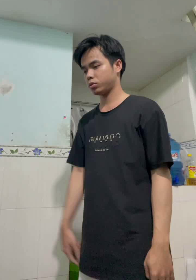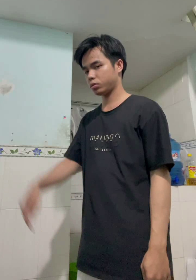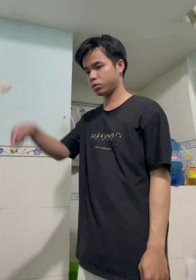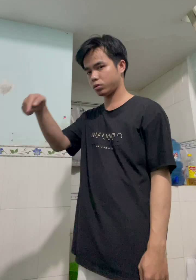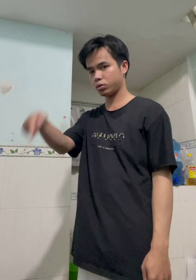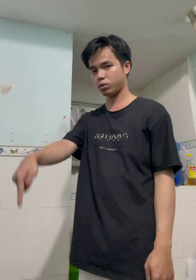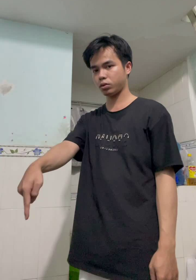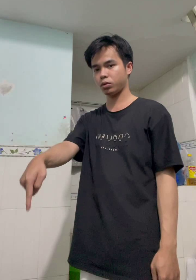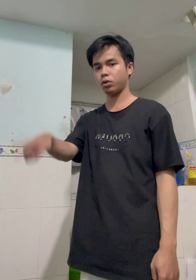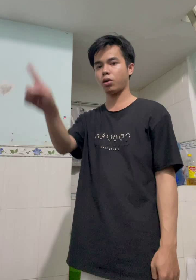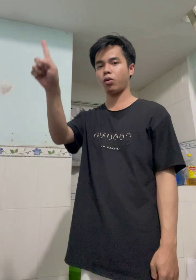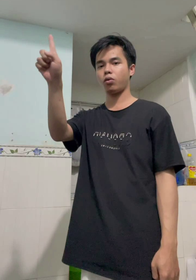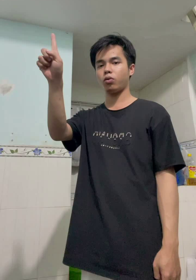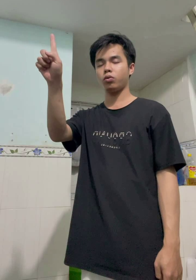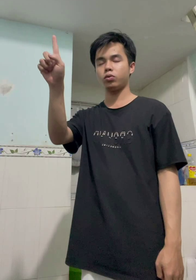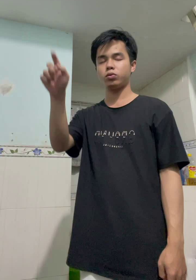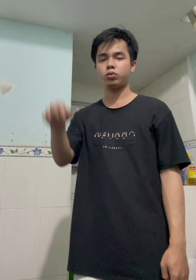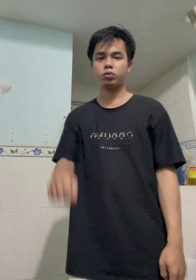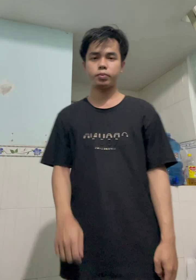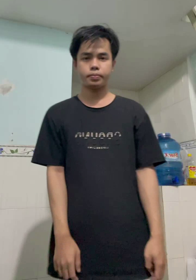di dau